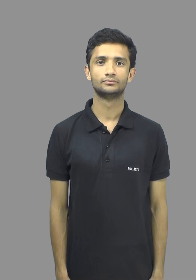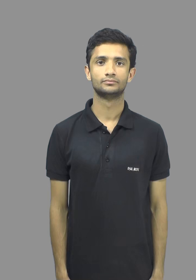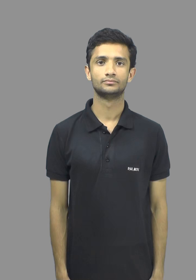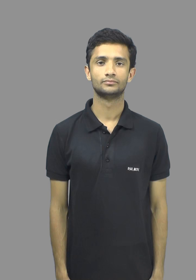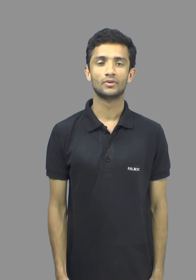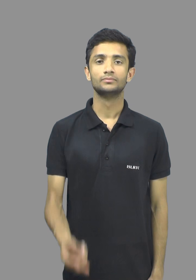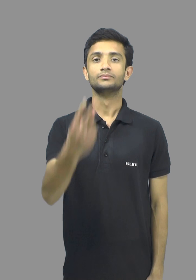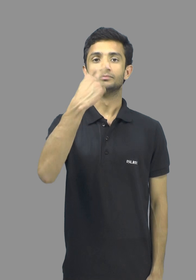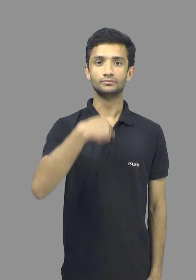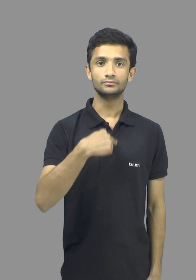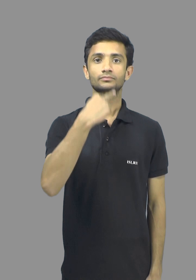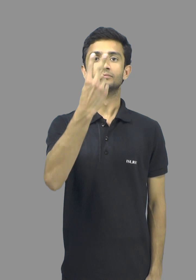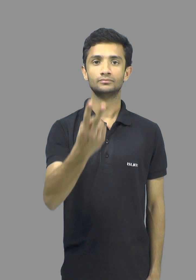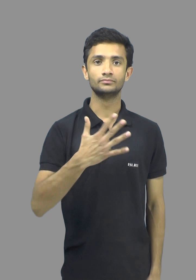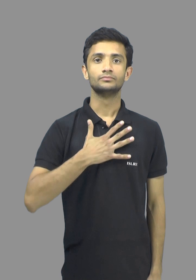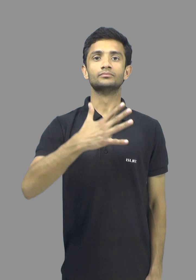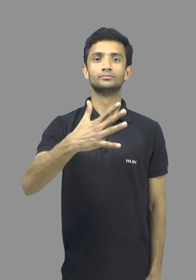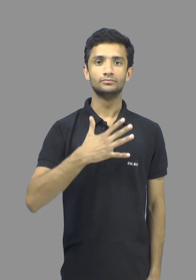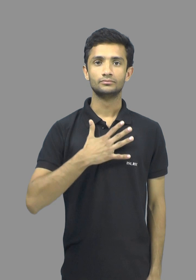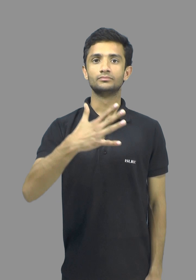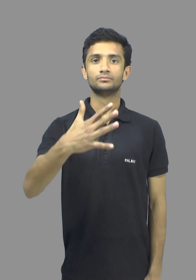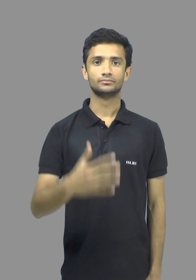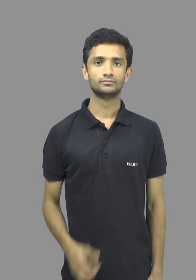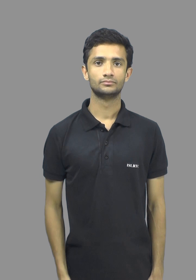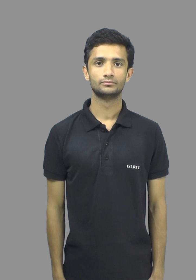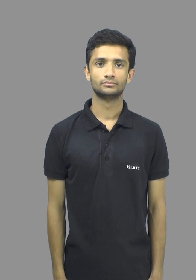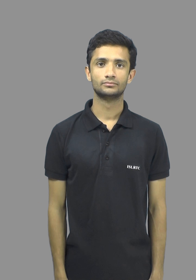Breathe